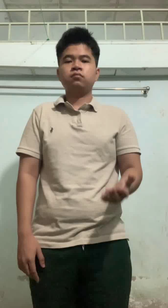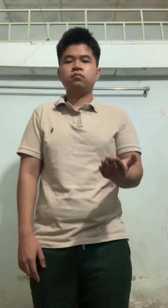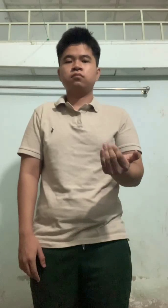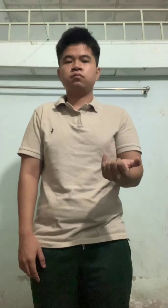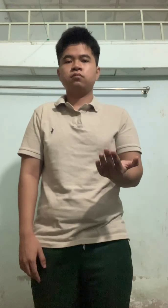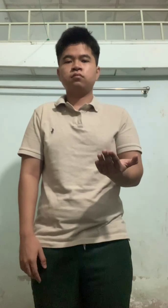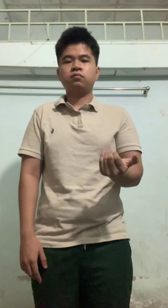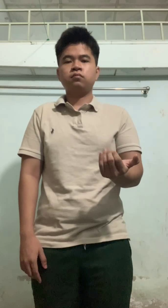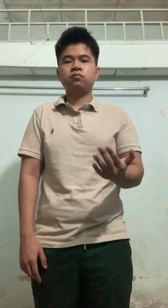yeu cau